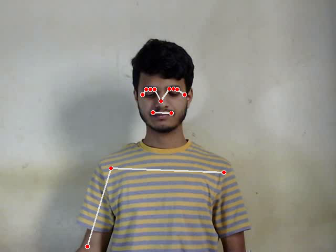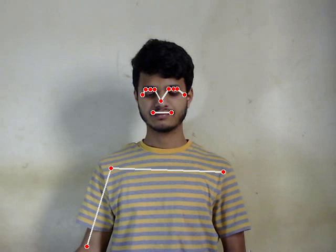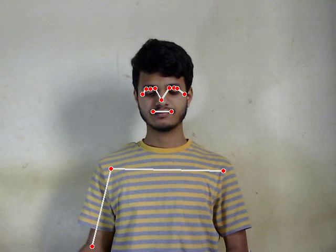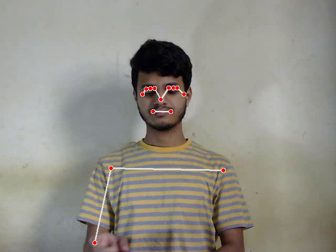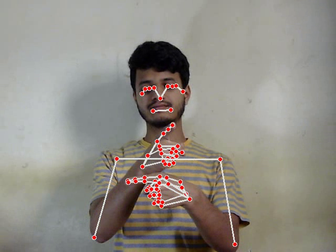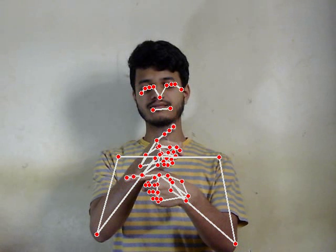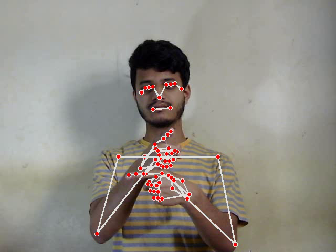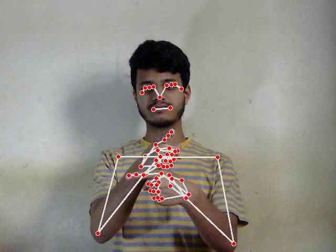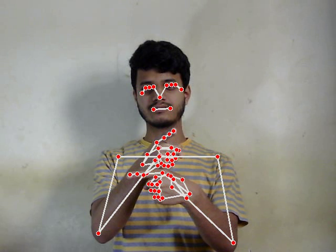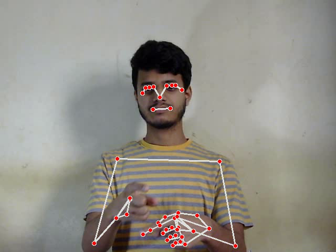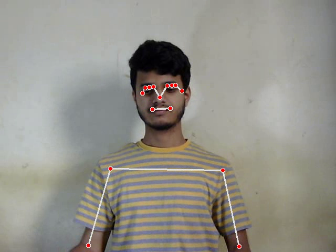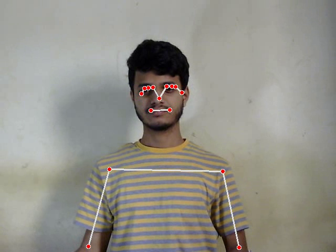right